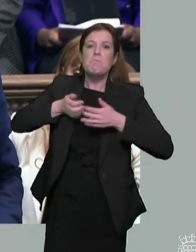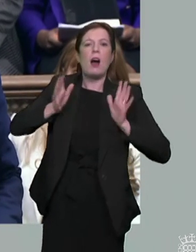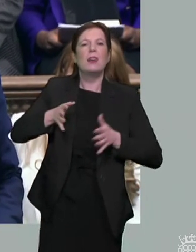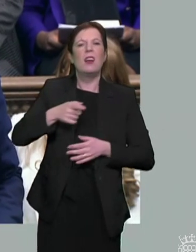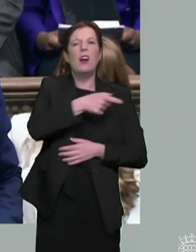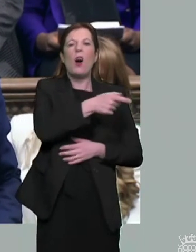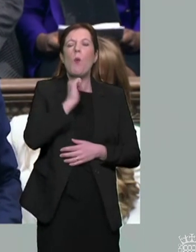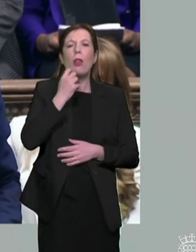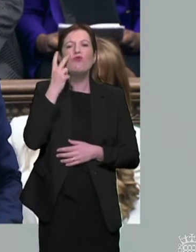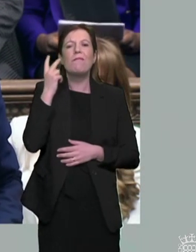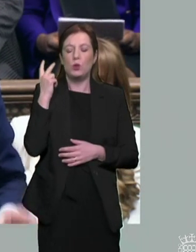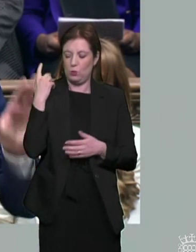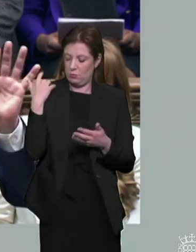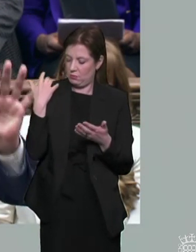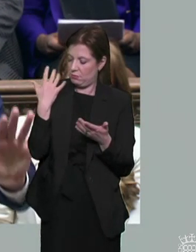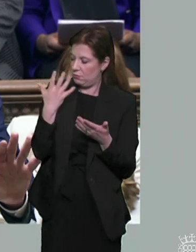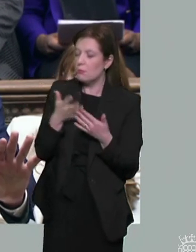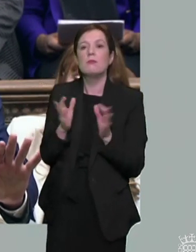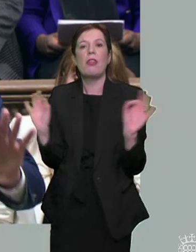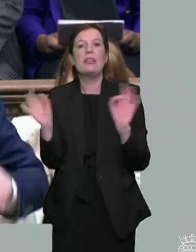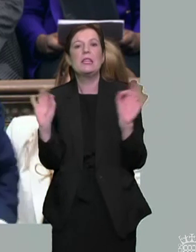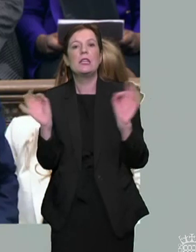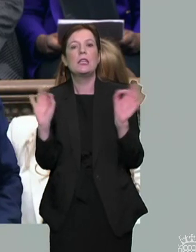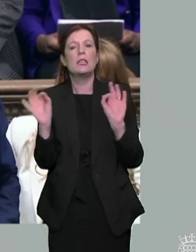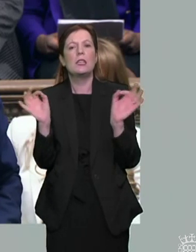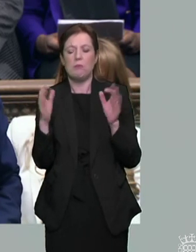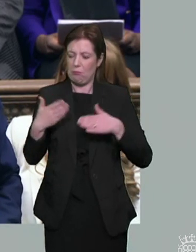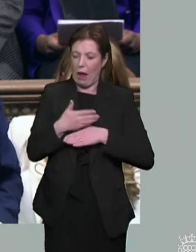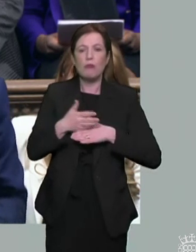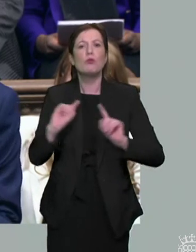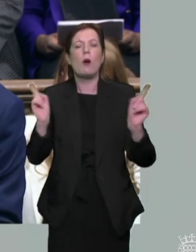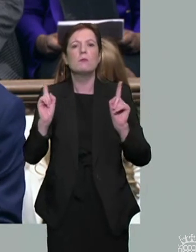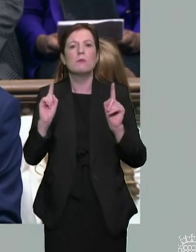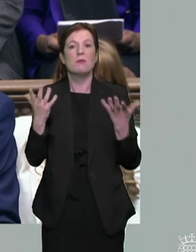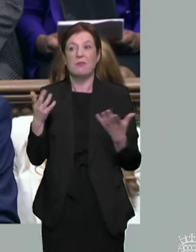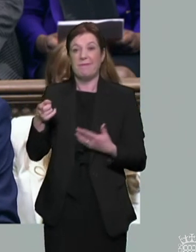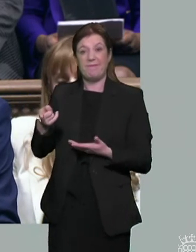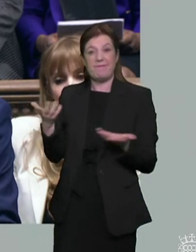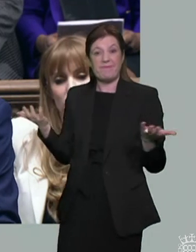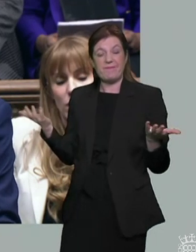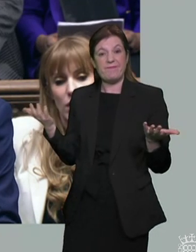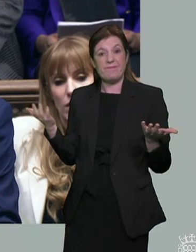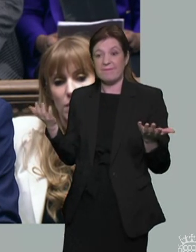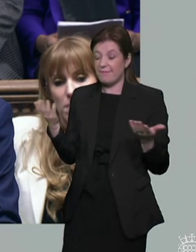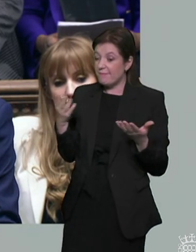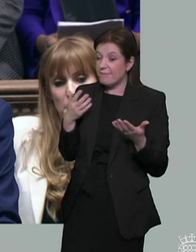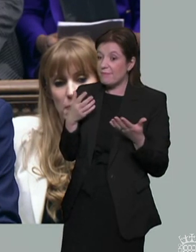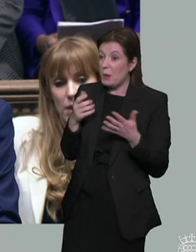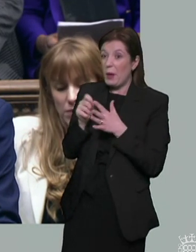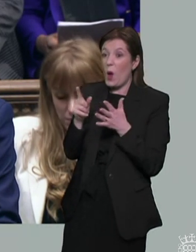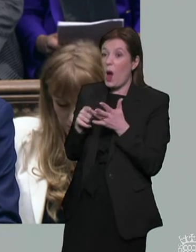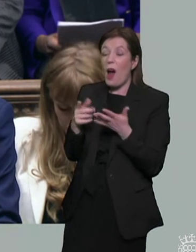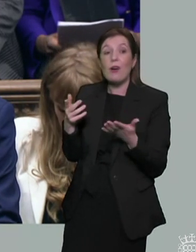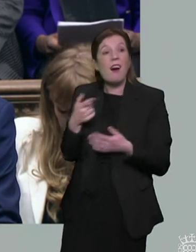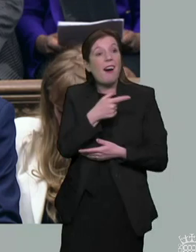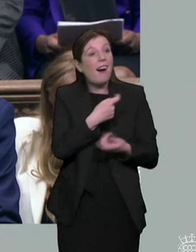Two years on, despite what the Prime Minister says today, nothing has been done, which has left the gate wide open for P&O.